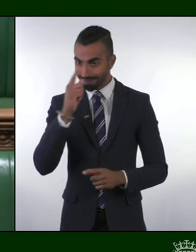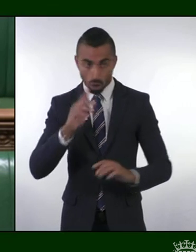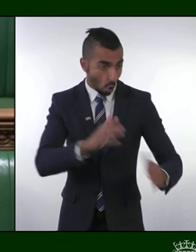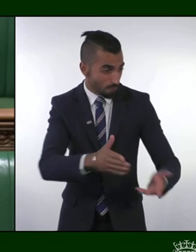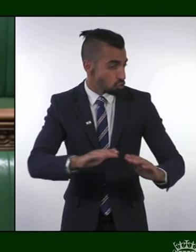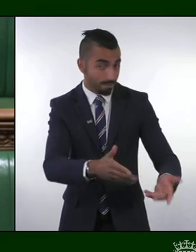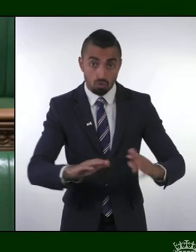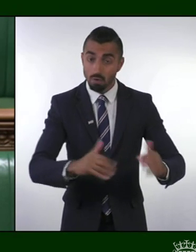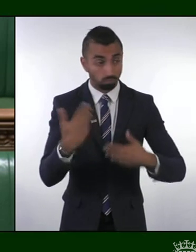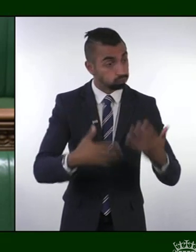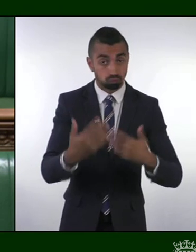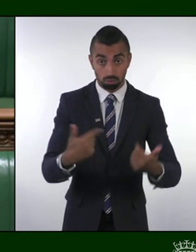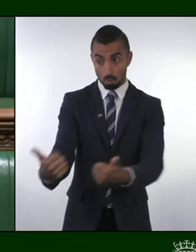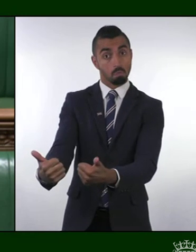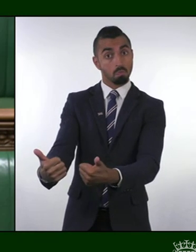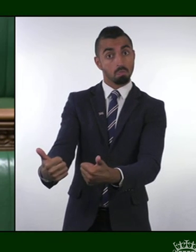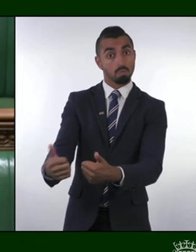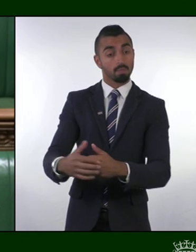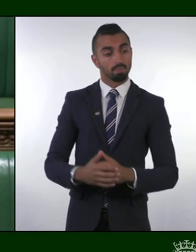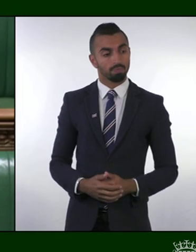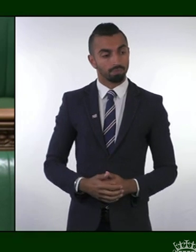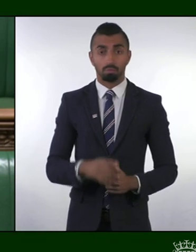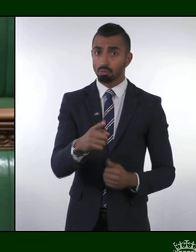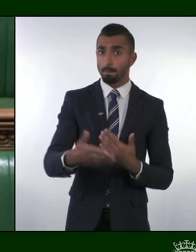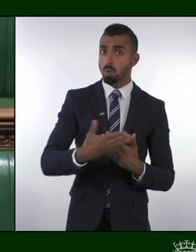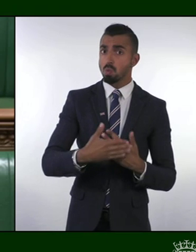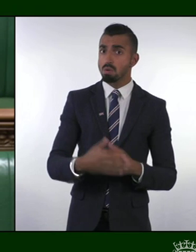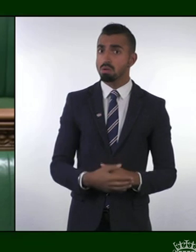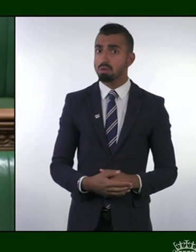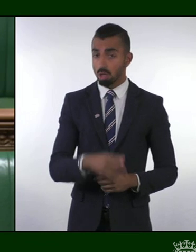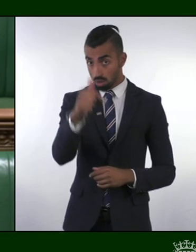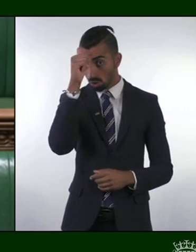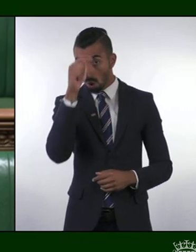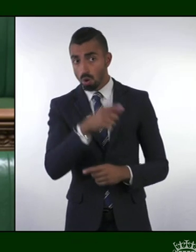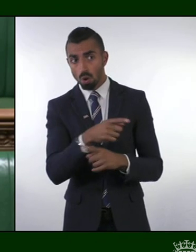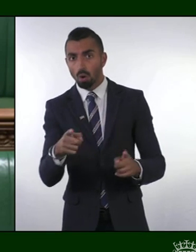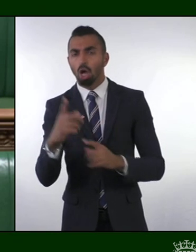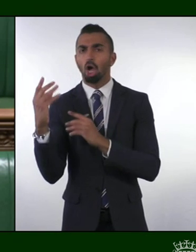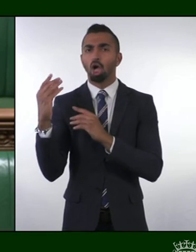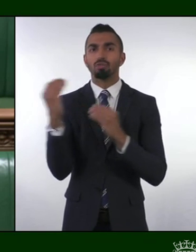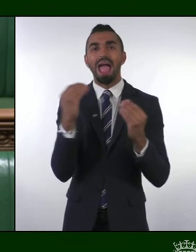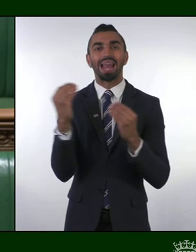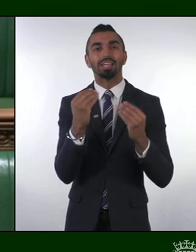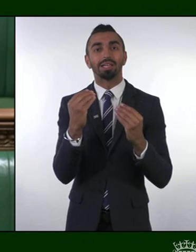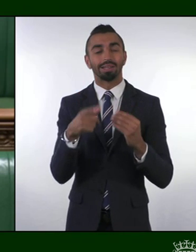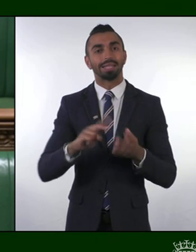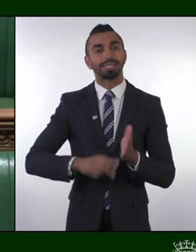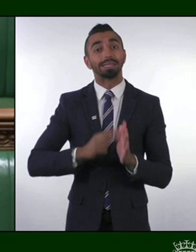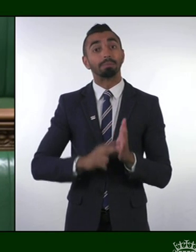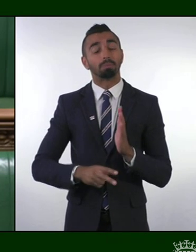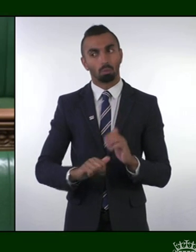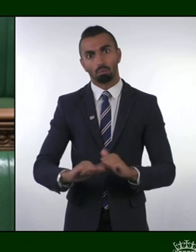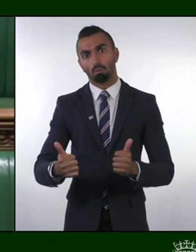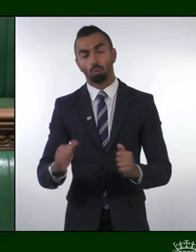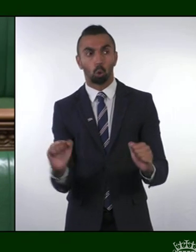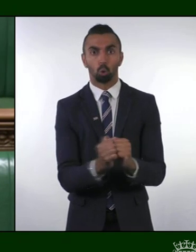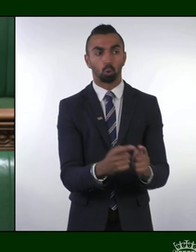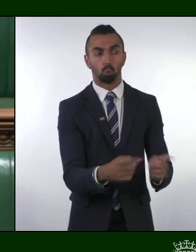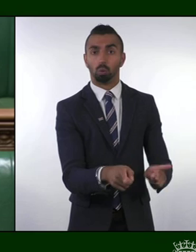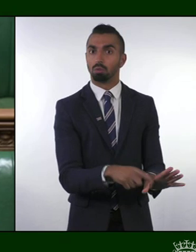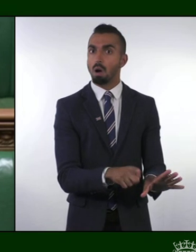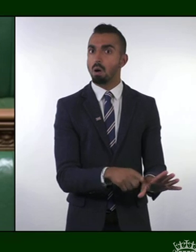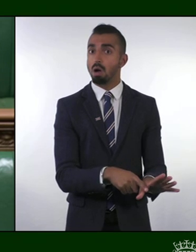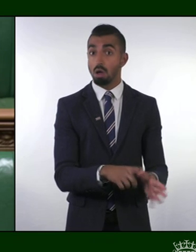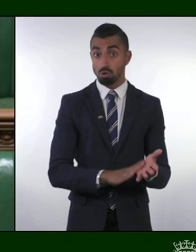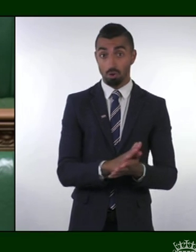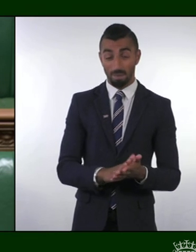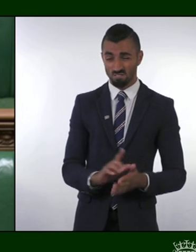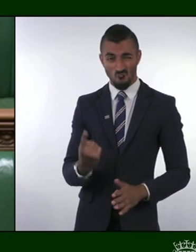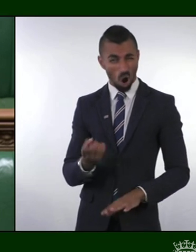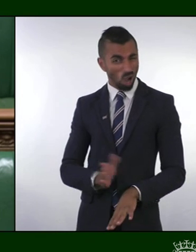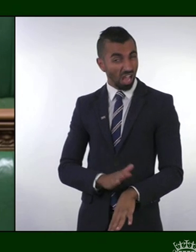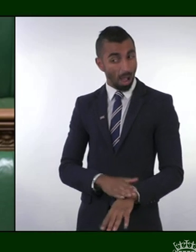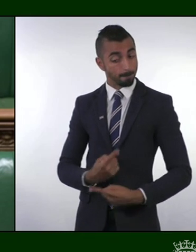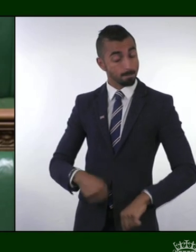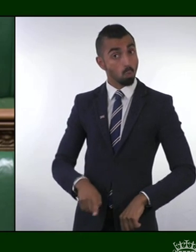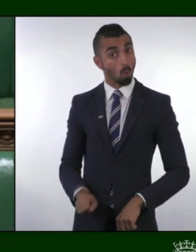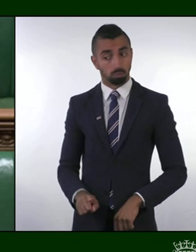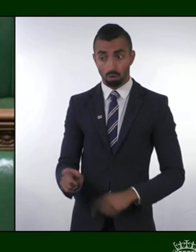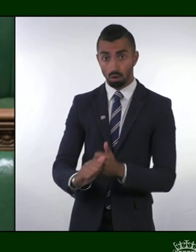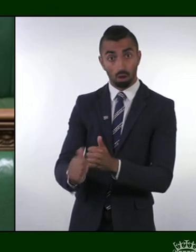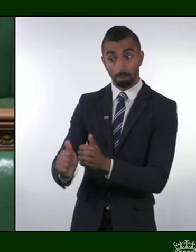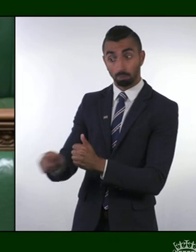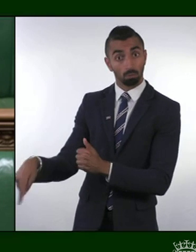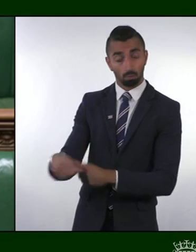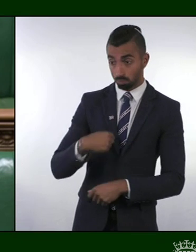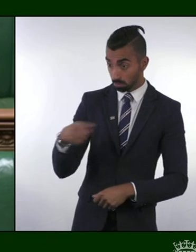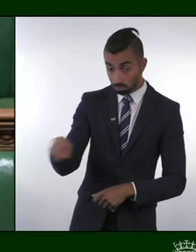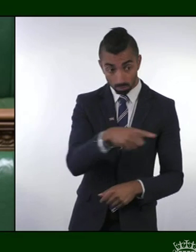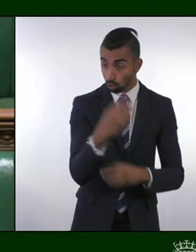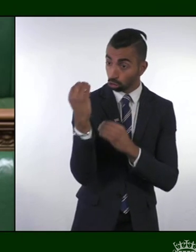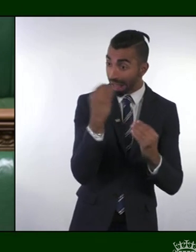Traineeships are a proven scheme to get young people ready for work, and we know they work, so for the first time ever we will pay employers £1,000 to take on new trainees, with triple the number of places.